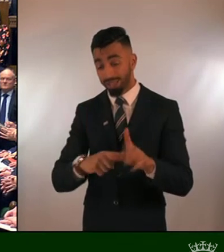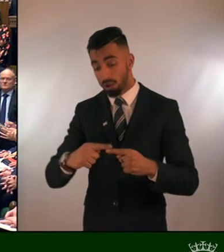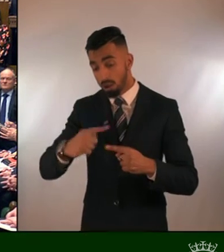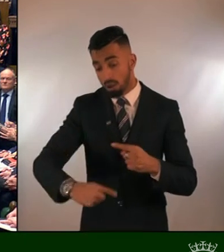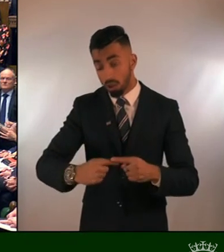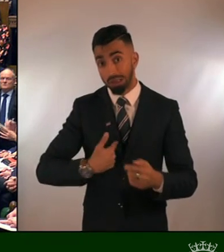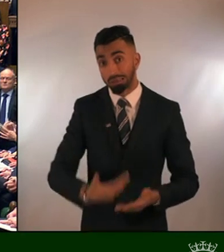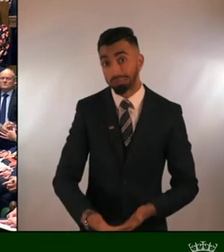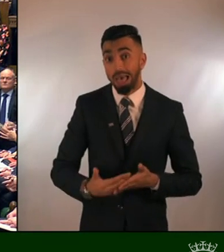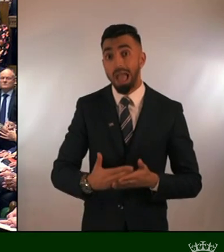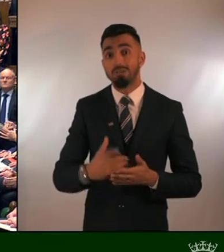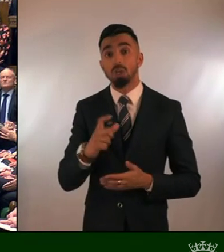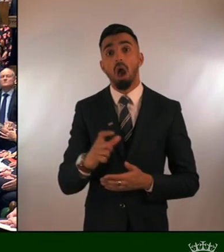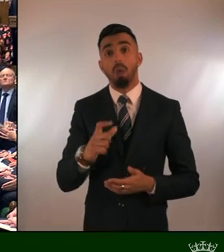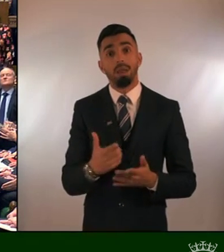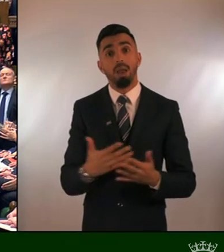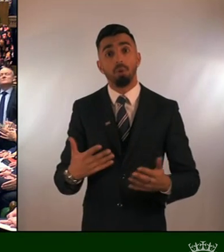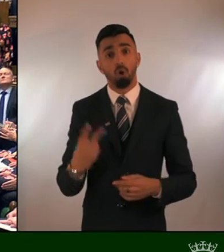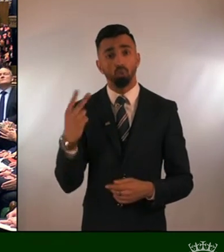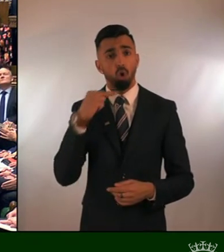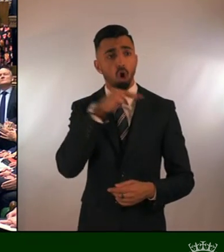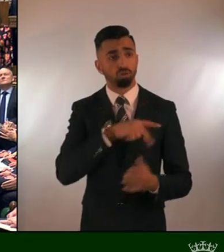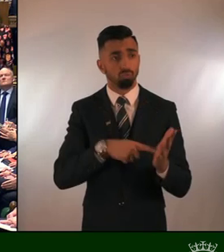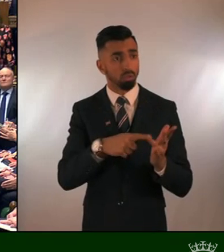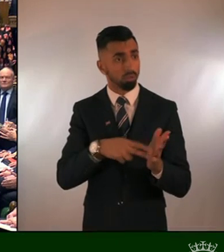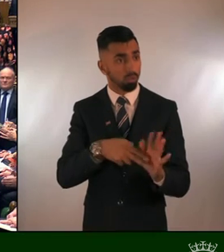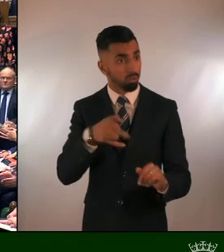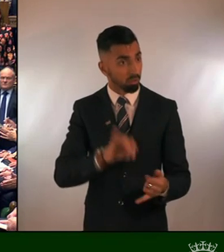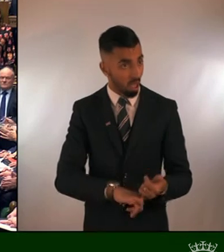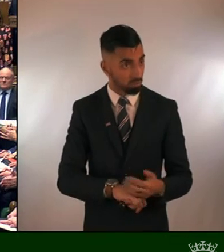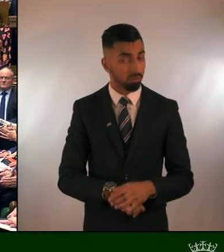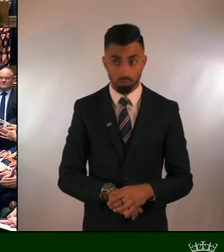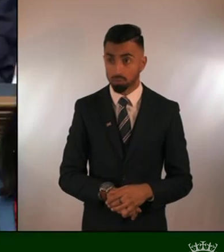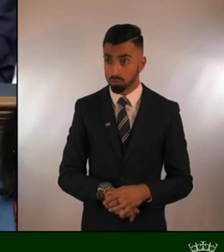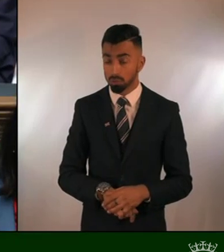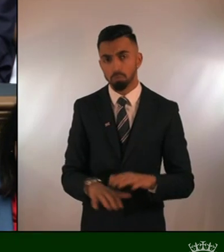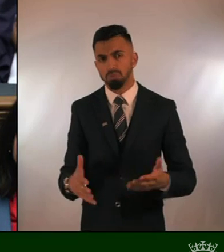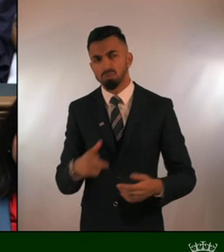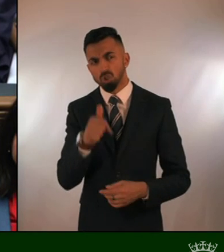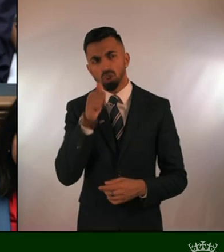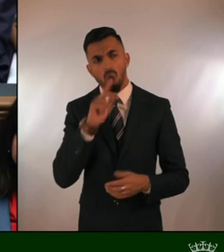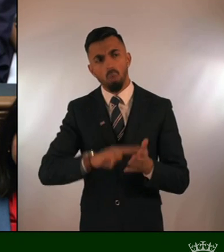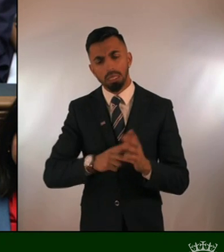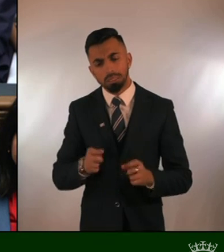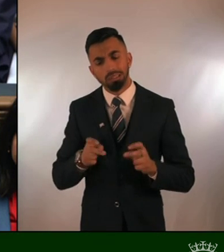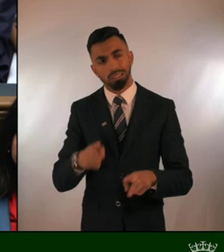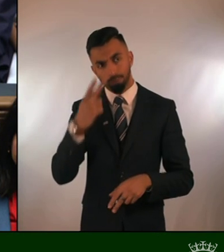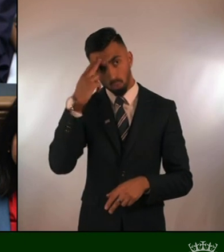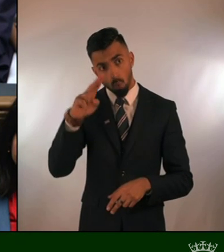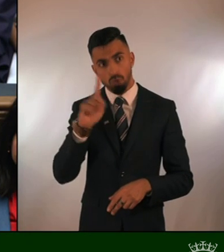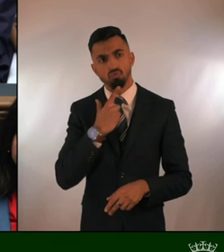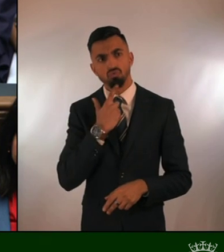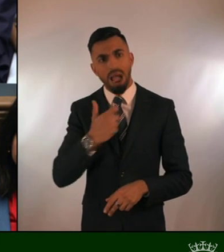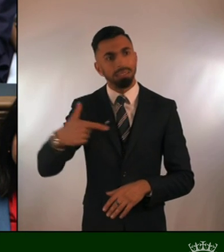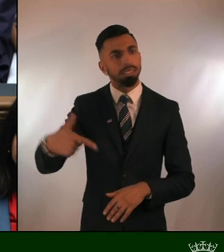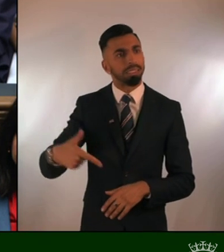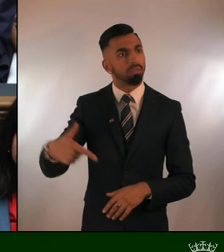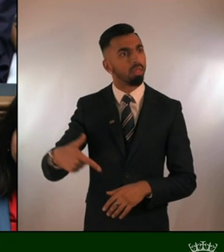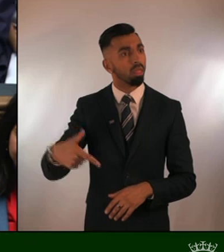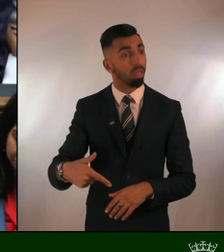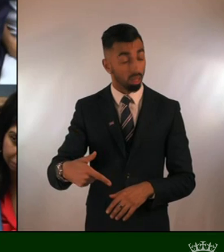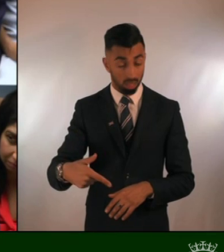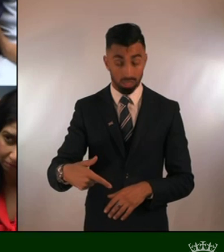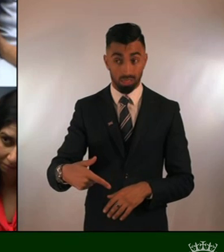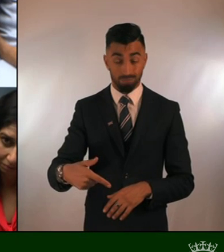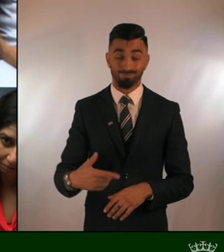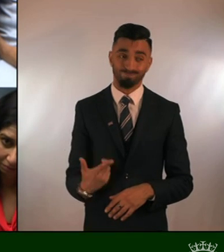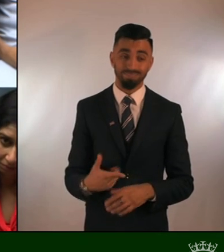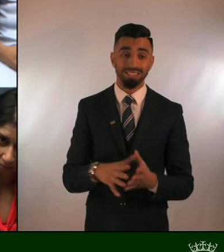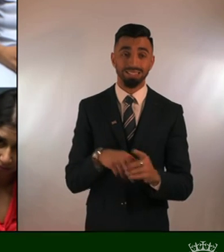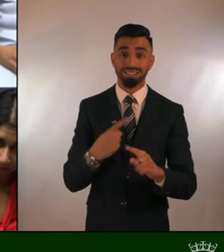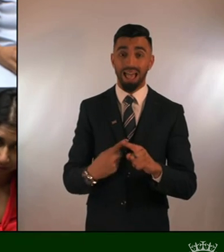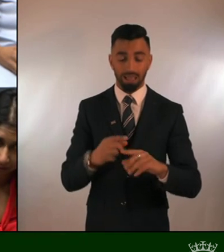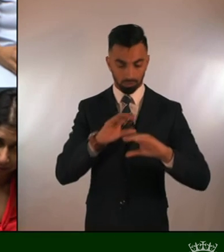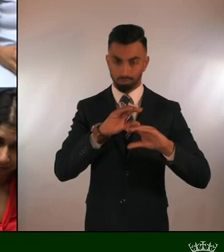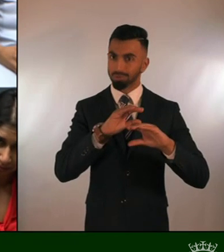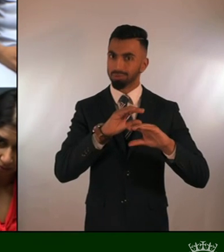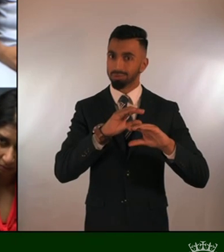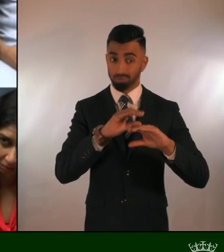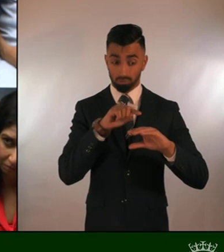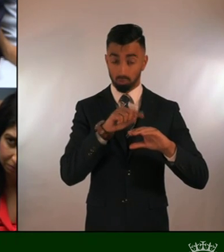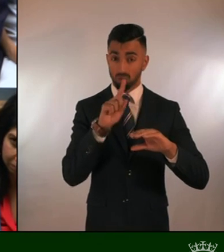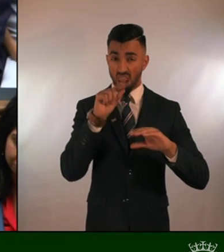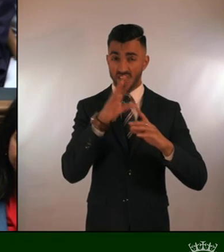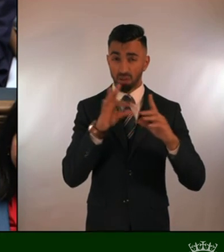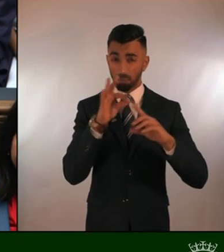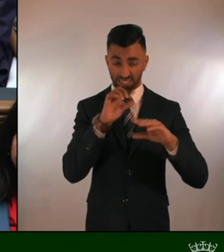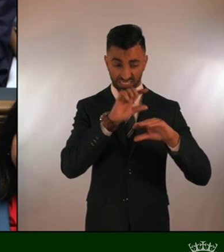Let me now turn to red diesel. The red diesel scheme allows selected users to pay duty of just over 11p per litre for diesel, compared to almost 58p per litre for everyone else.